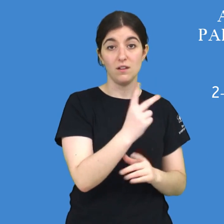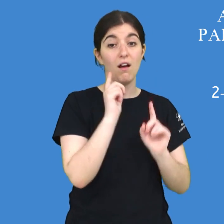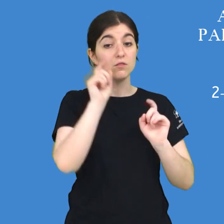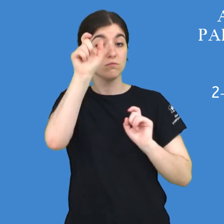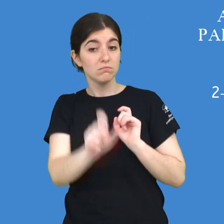caso